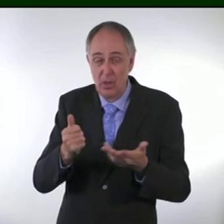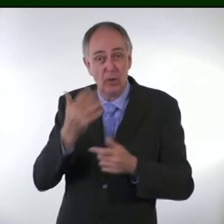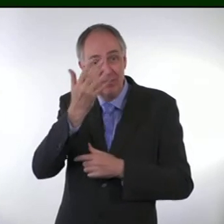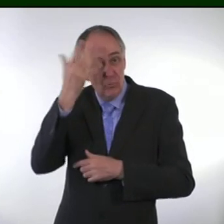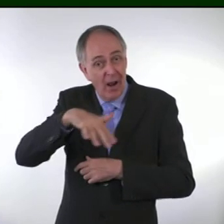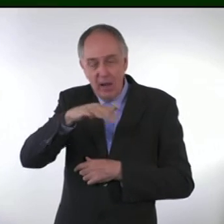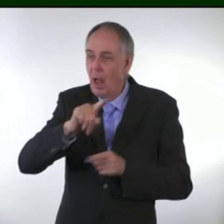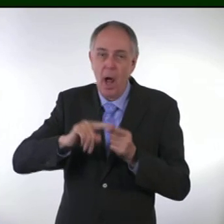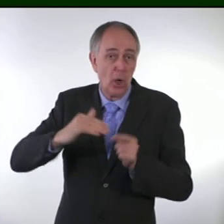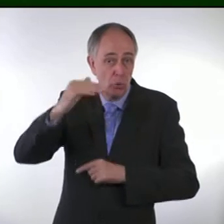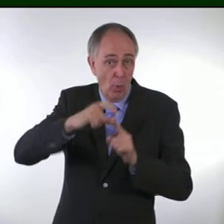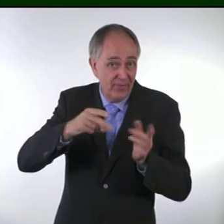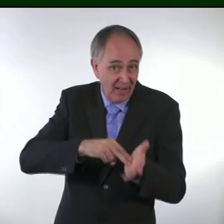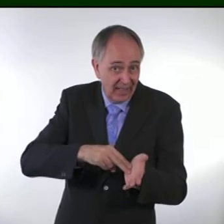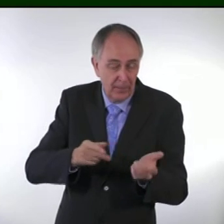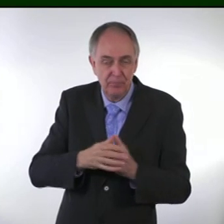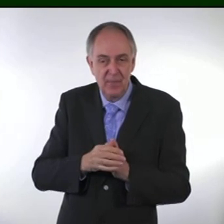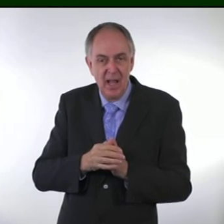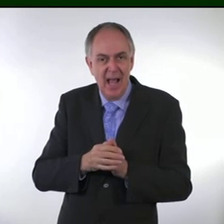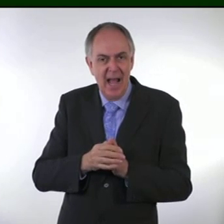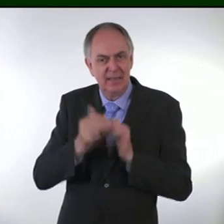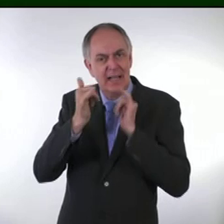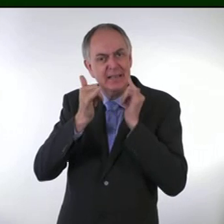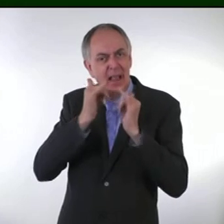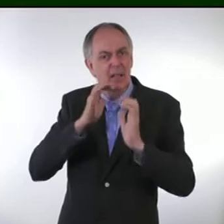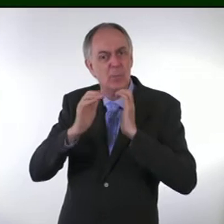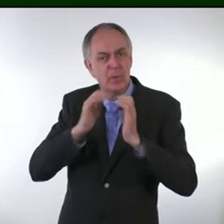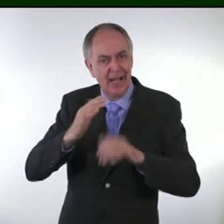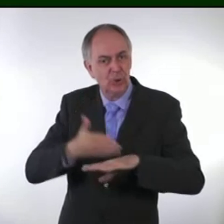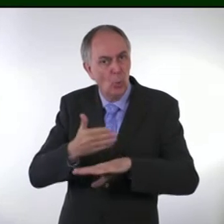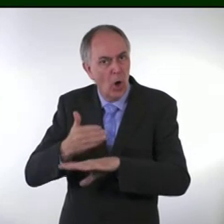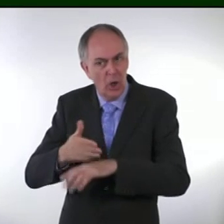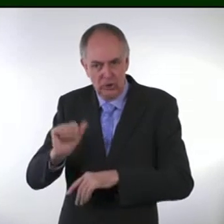Will he thank telecommunications workers for their efforts during the pandemic?